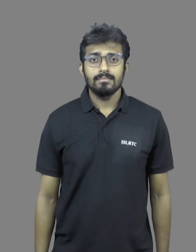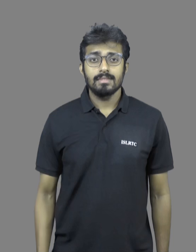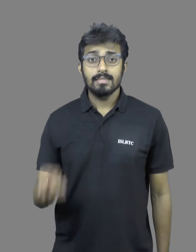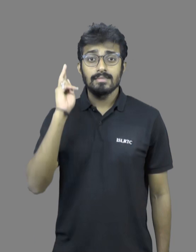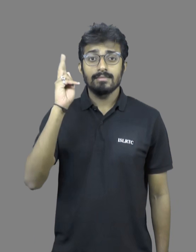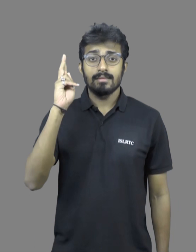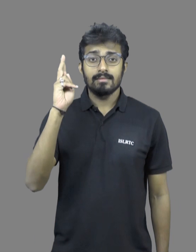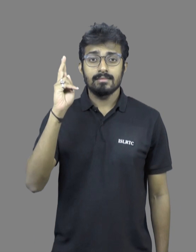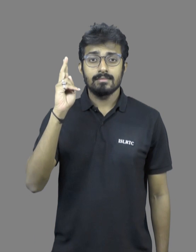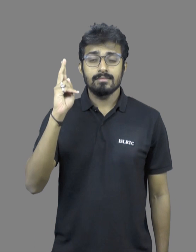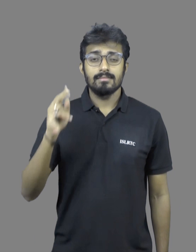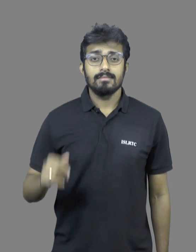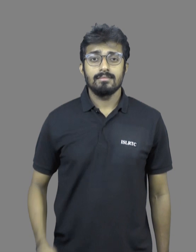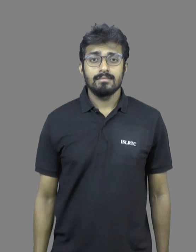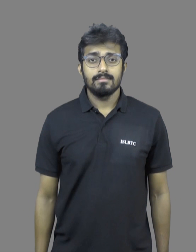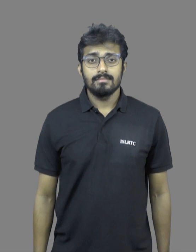Share (Market)